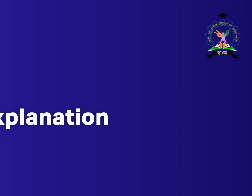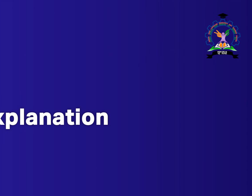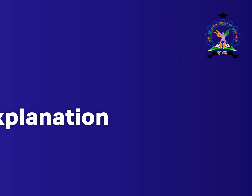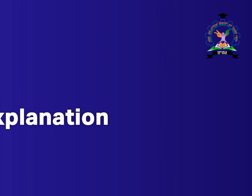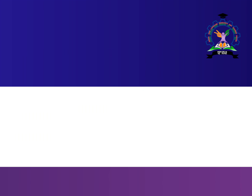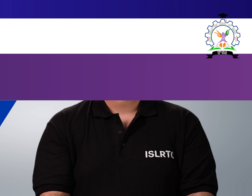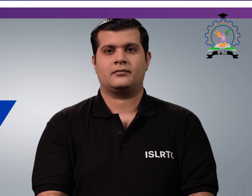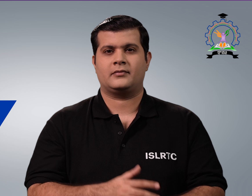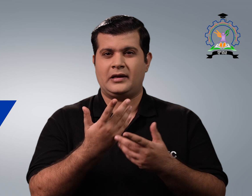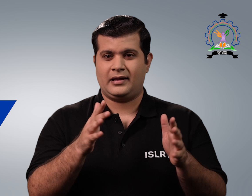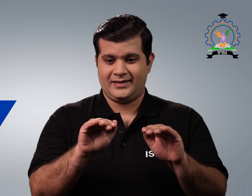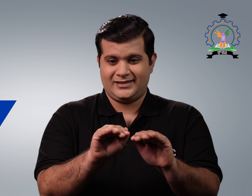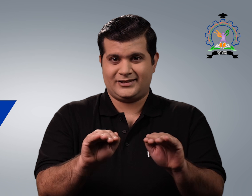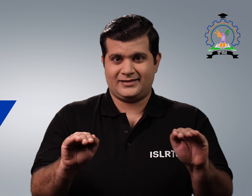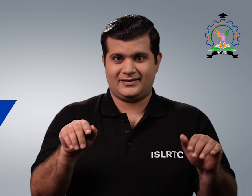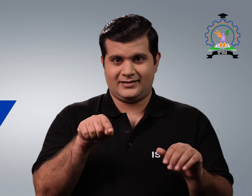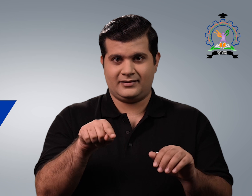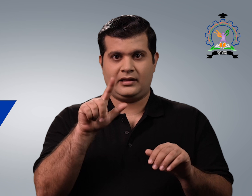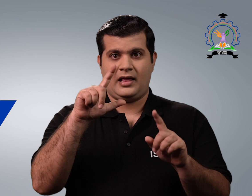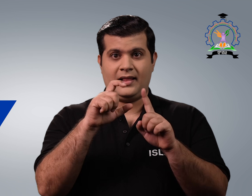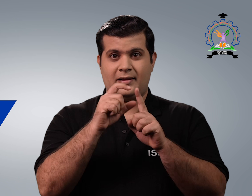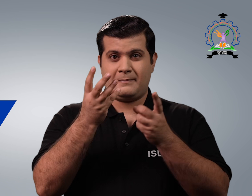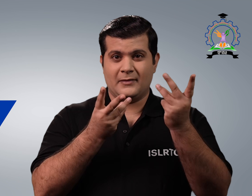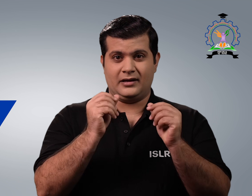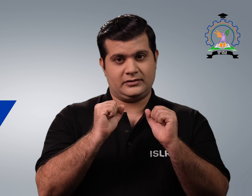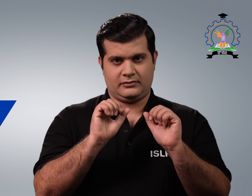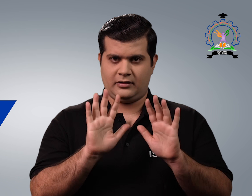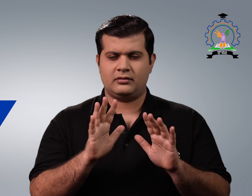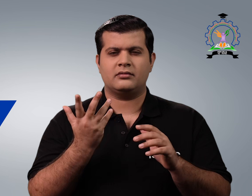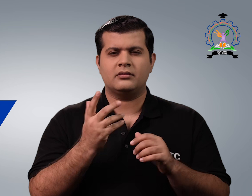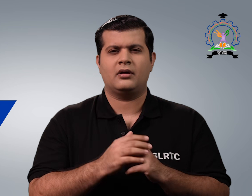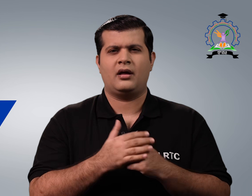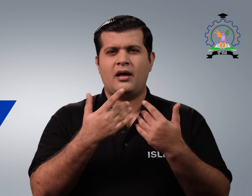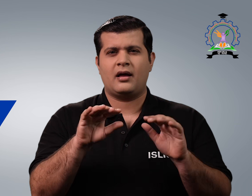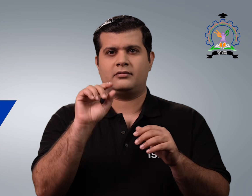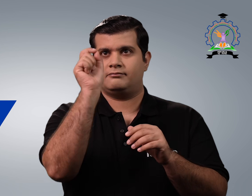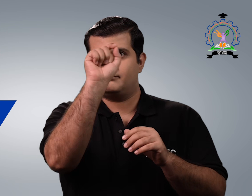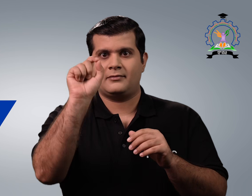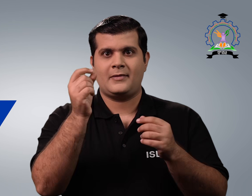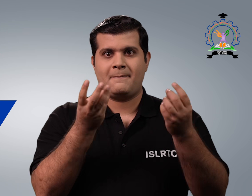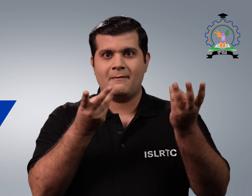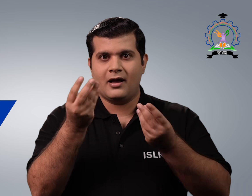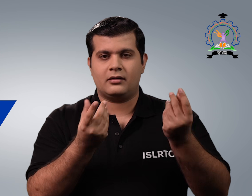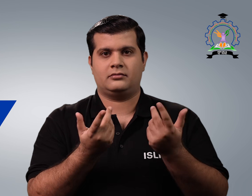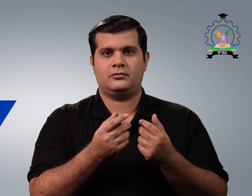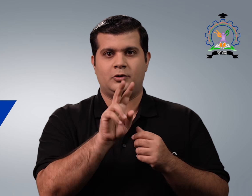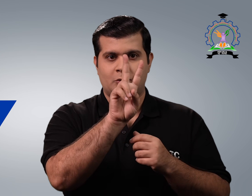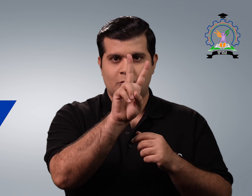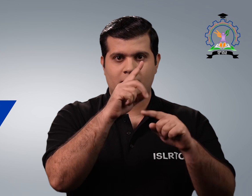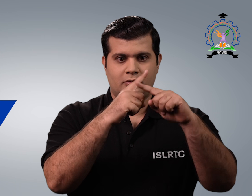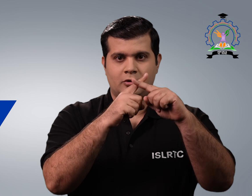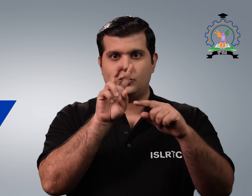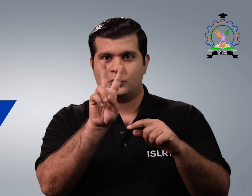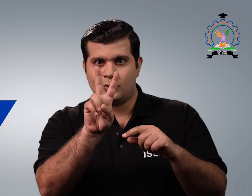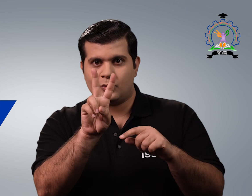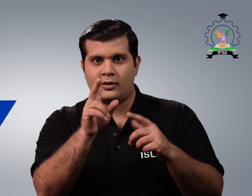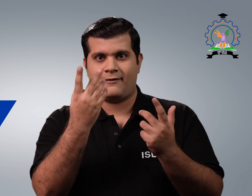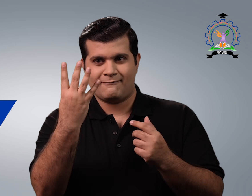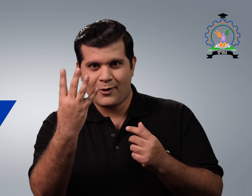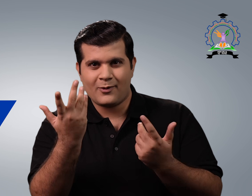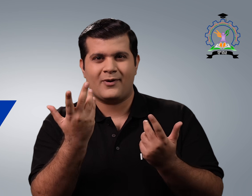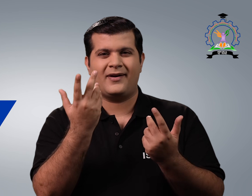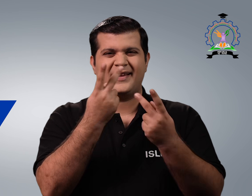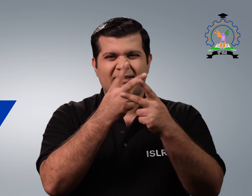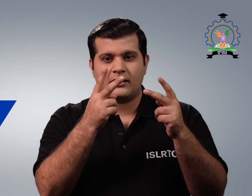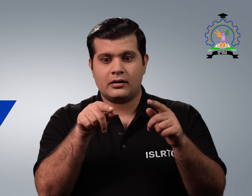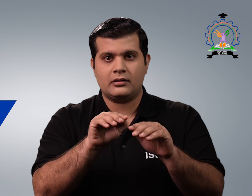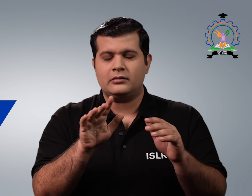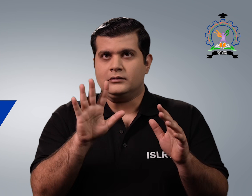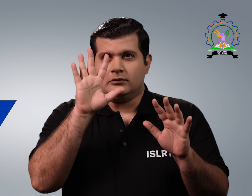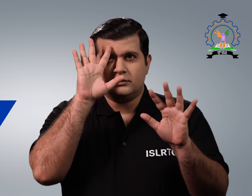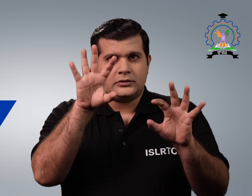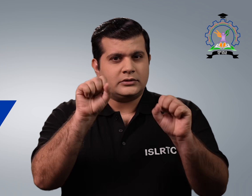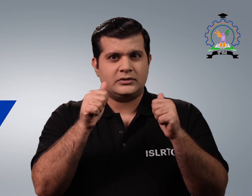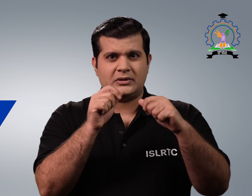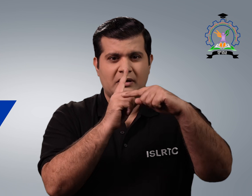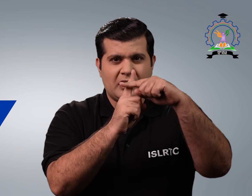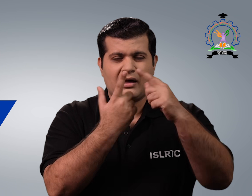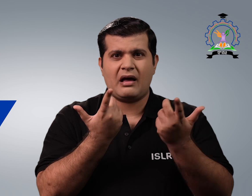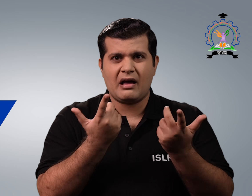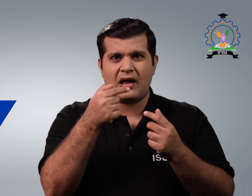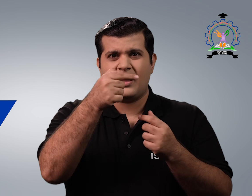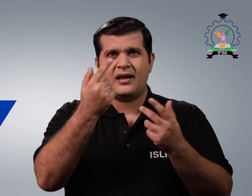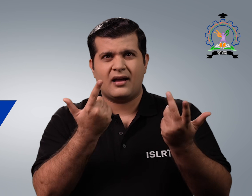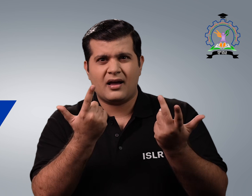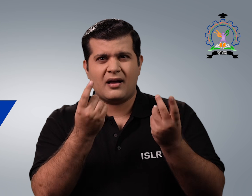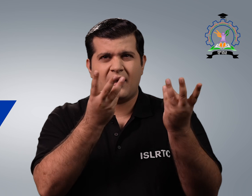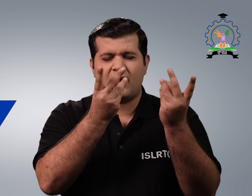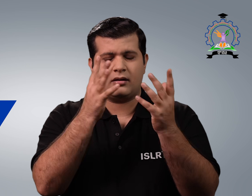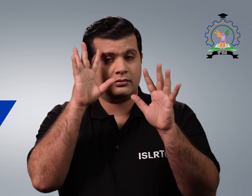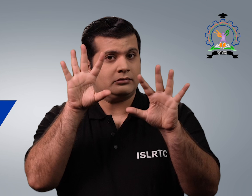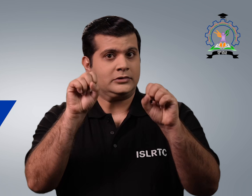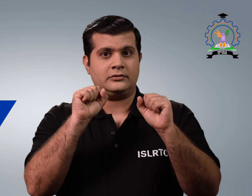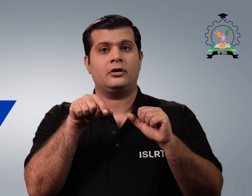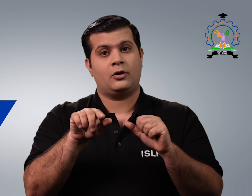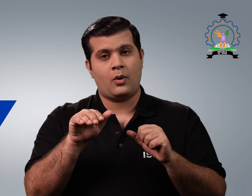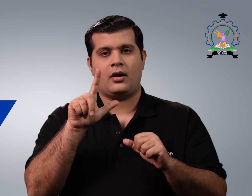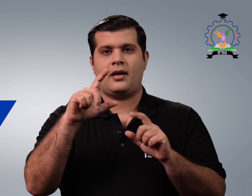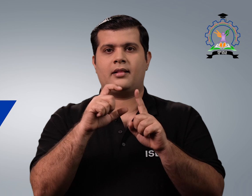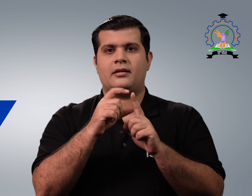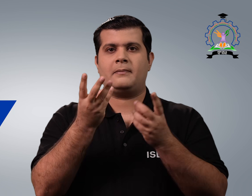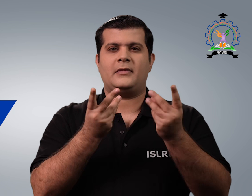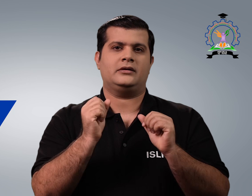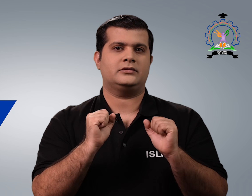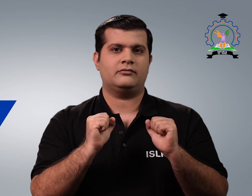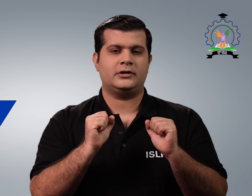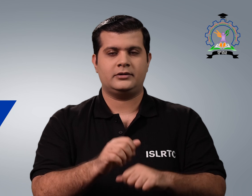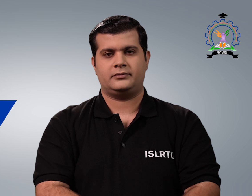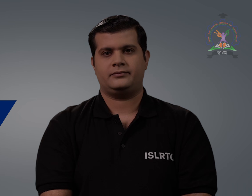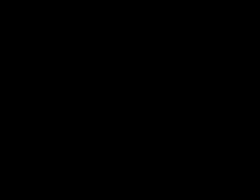Dyscalculia is a learning disorder that affects a person's ability to understand math and do calculations.